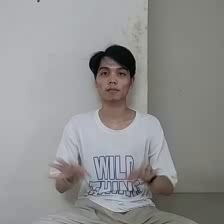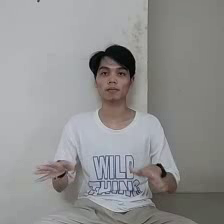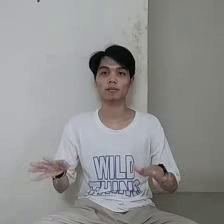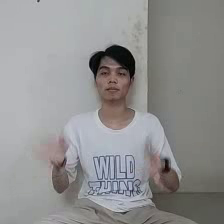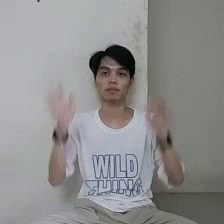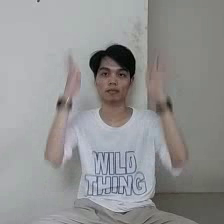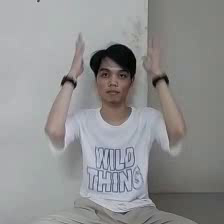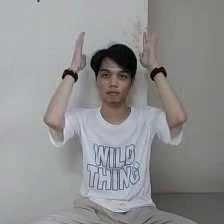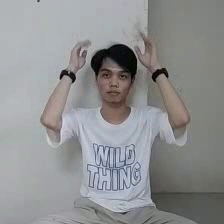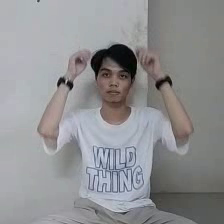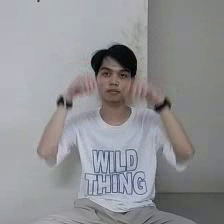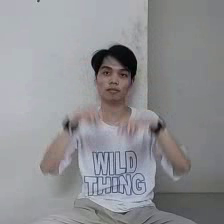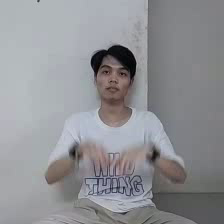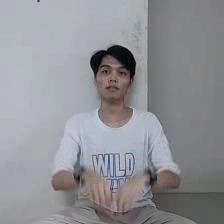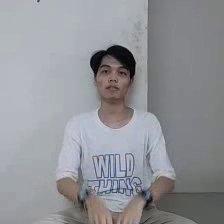Chạy